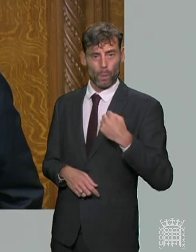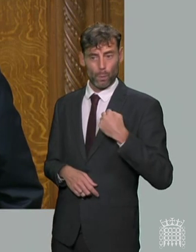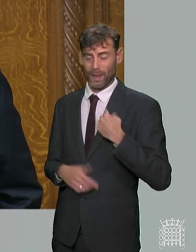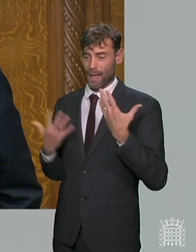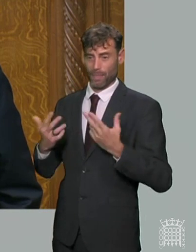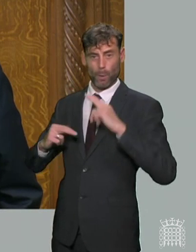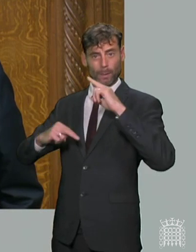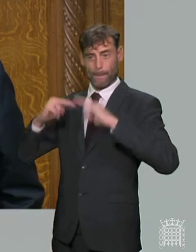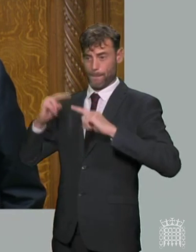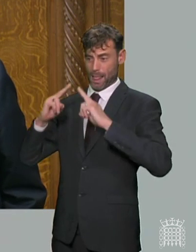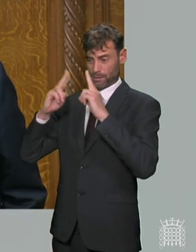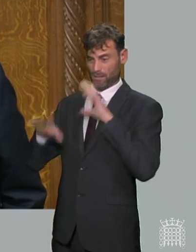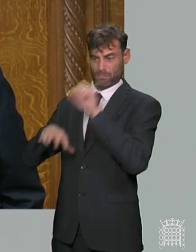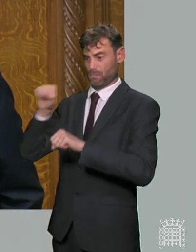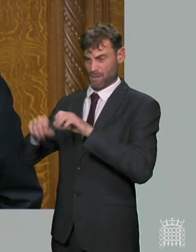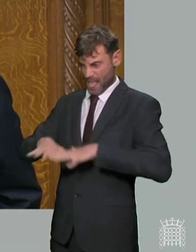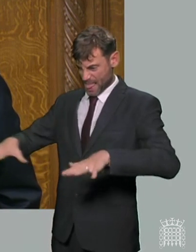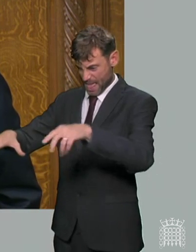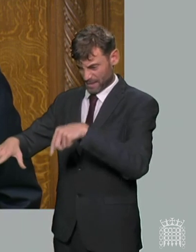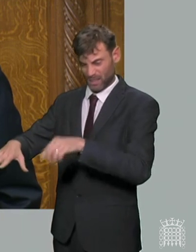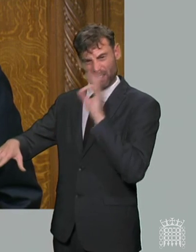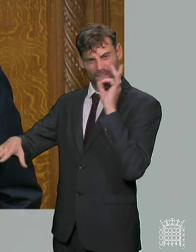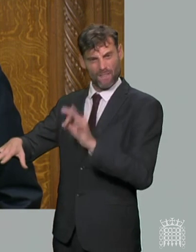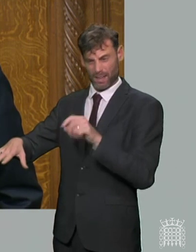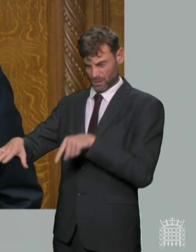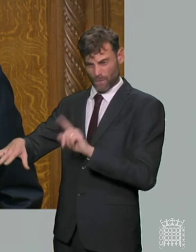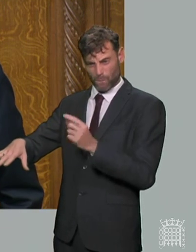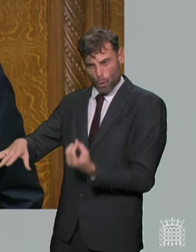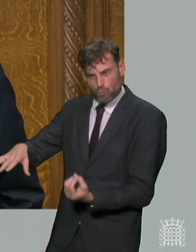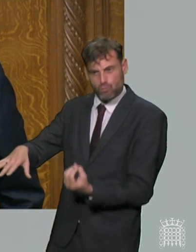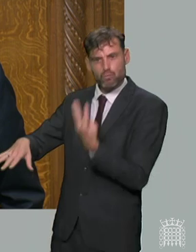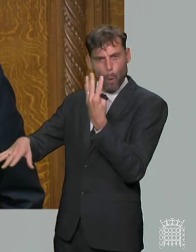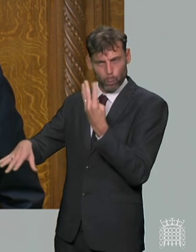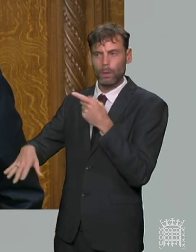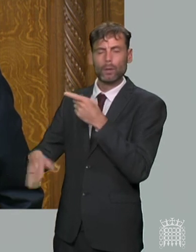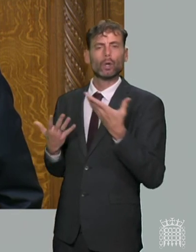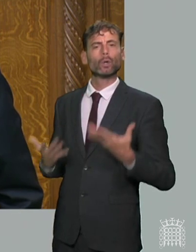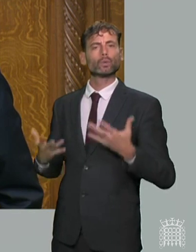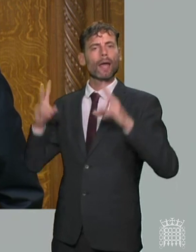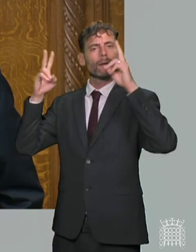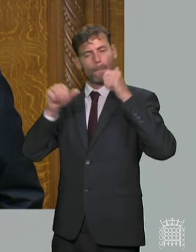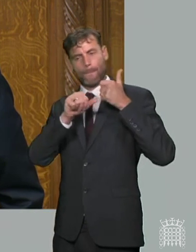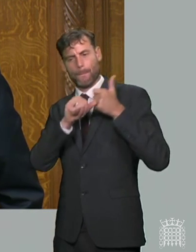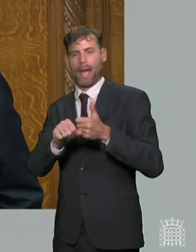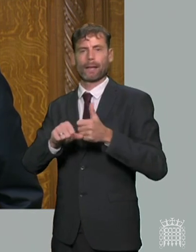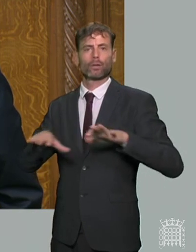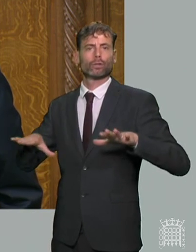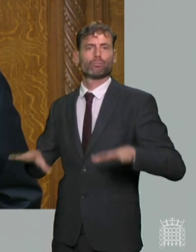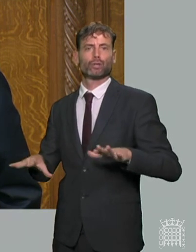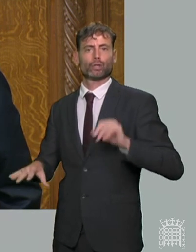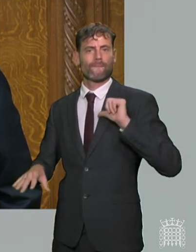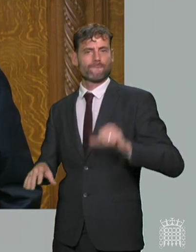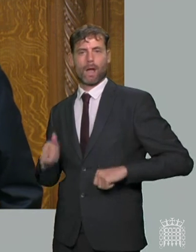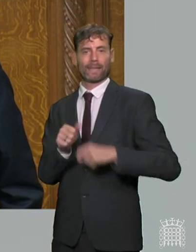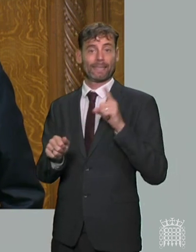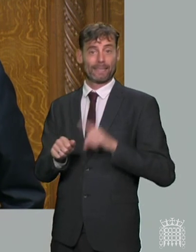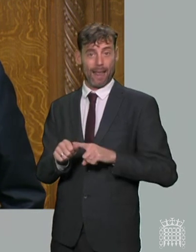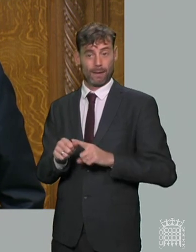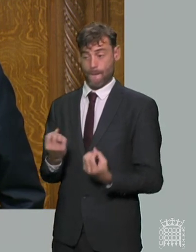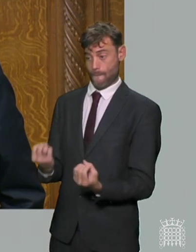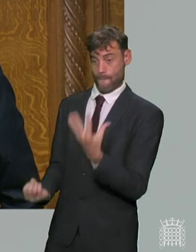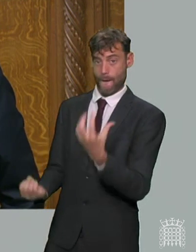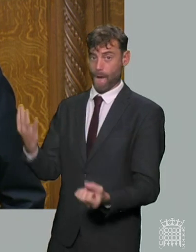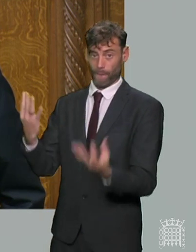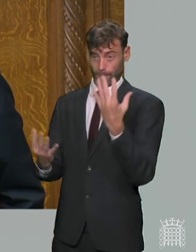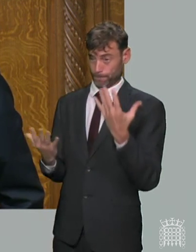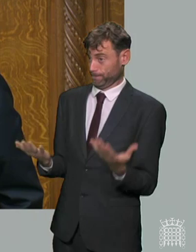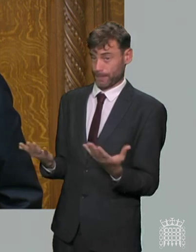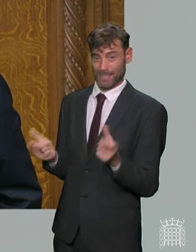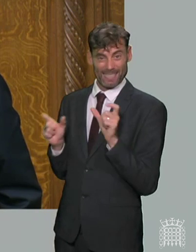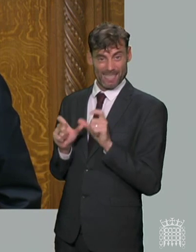That has to stop, now.On this, Back British Farming Day, we are in harvest time, and all is not safely gathered in.